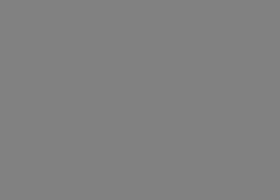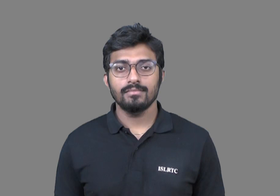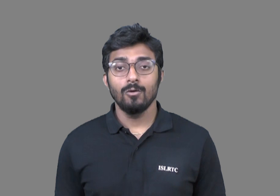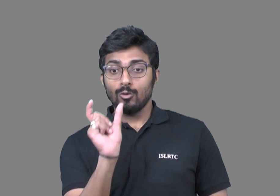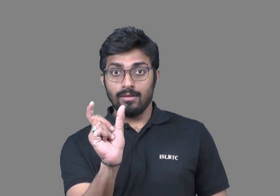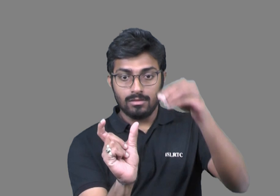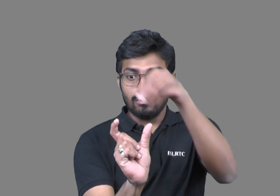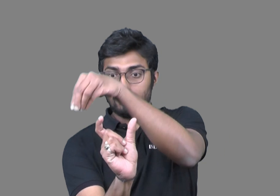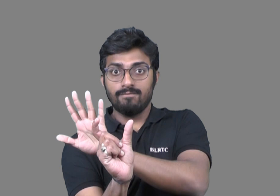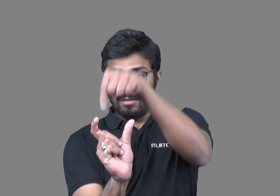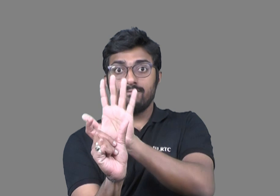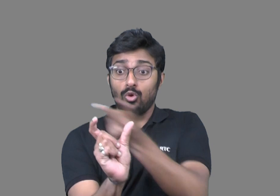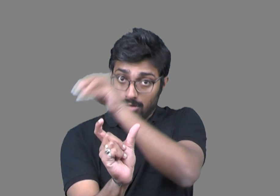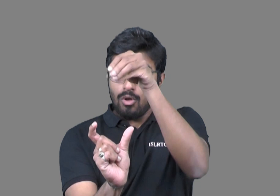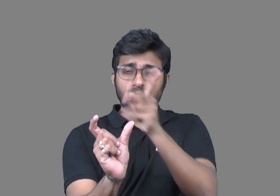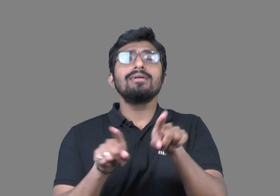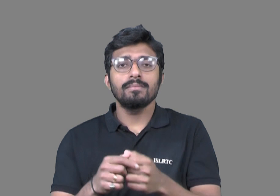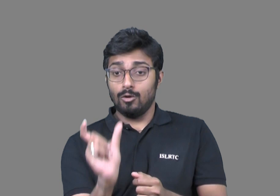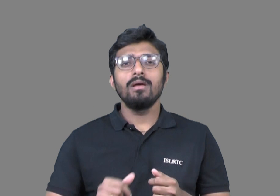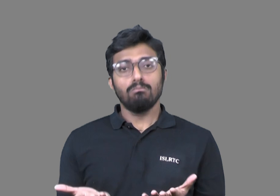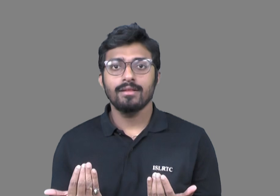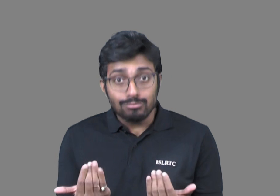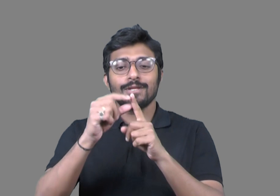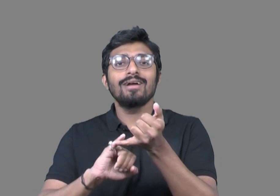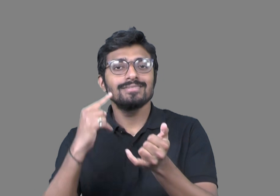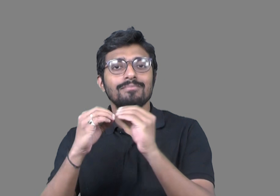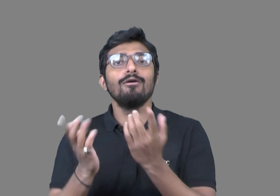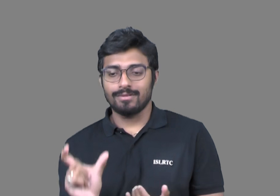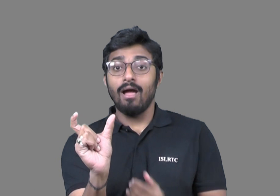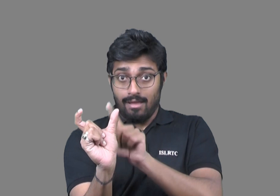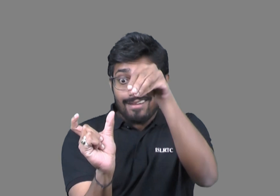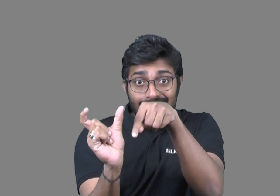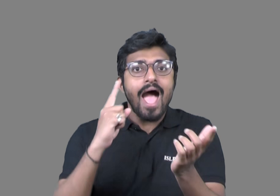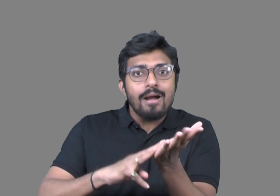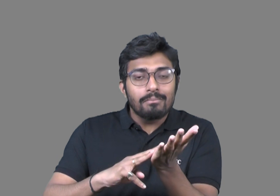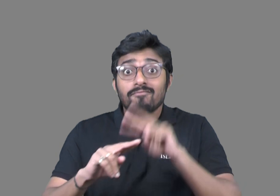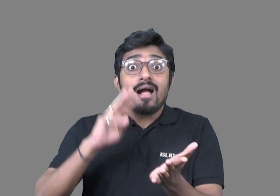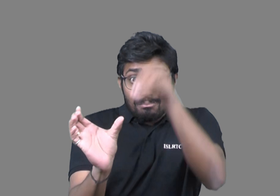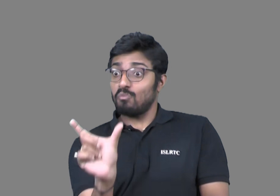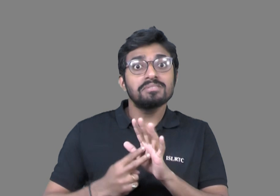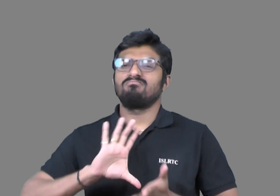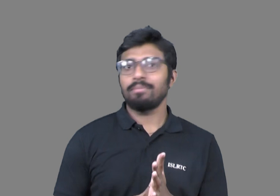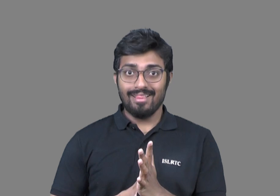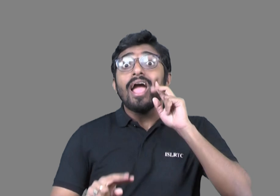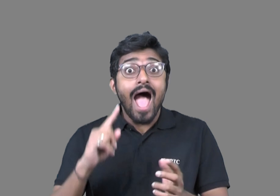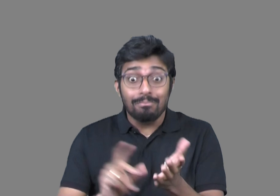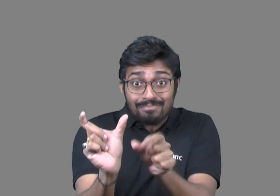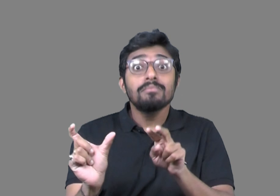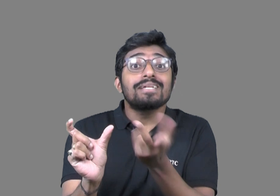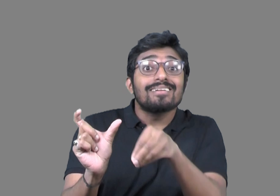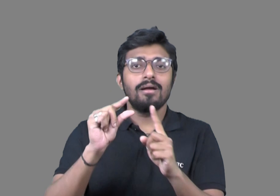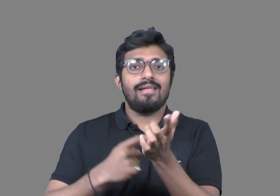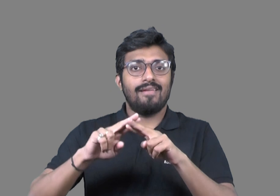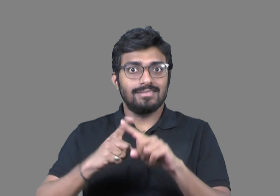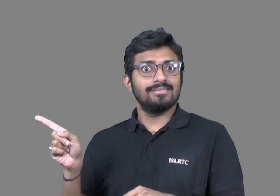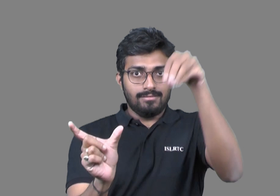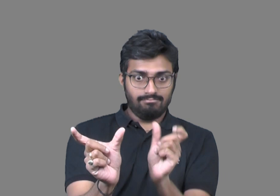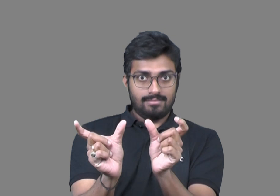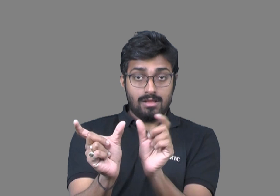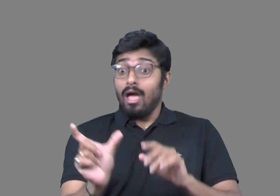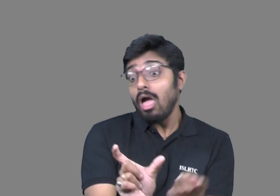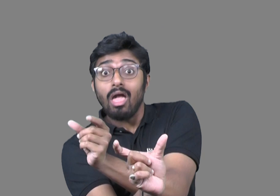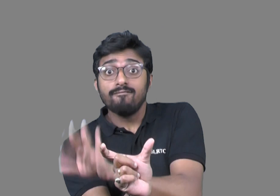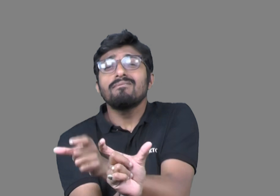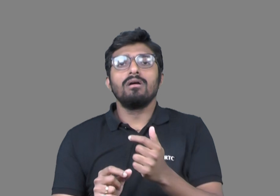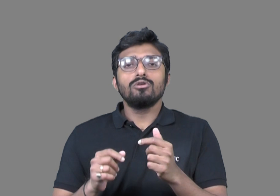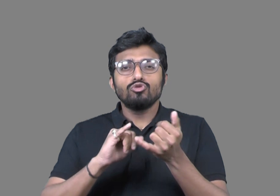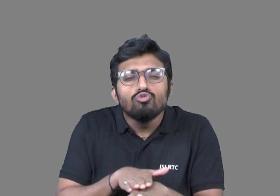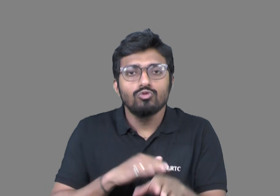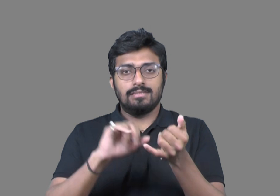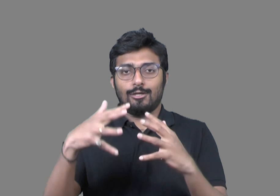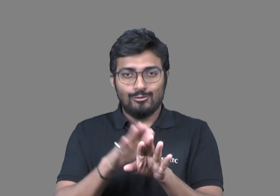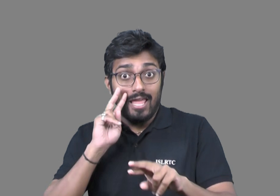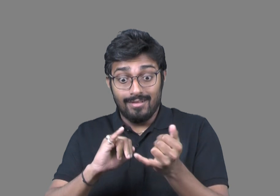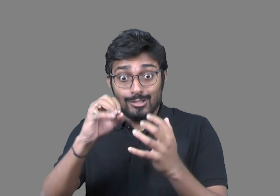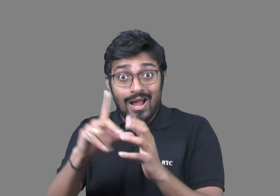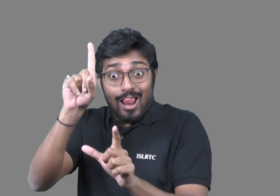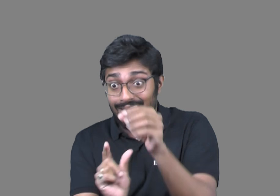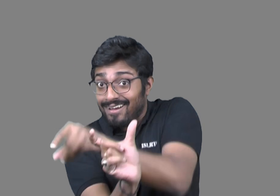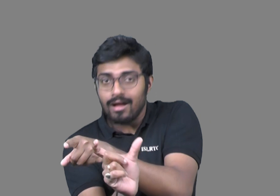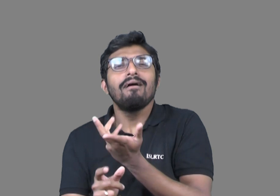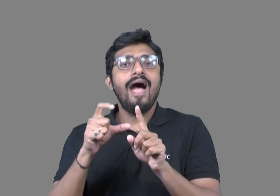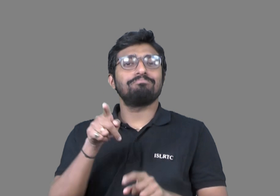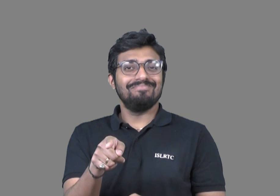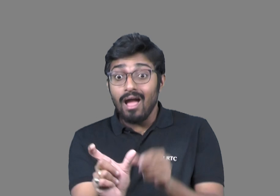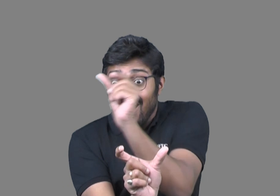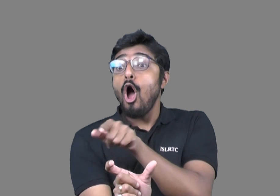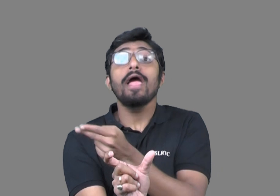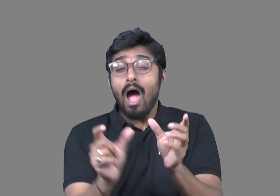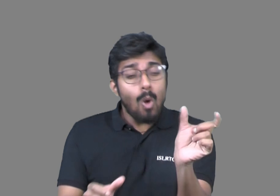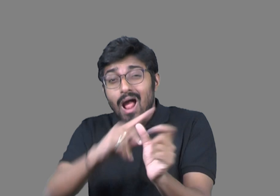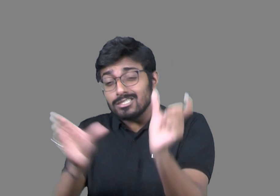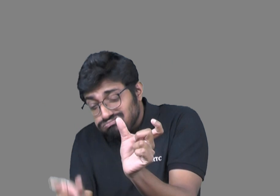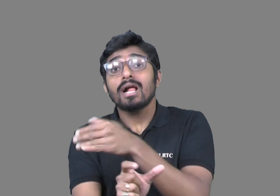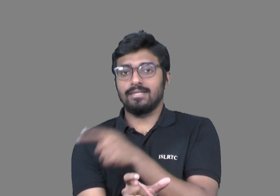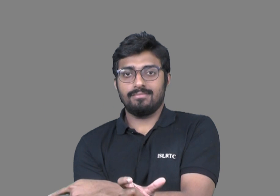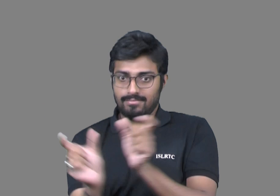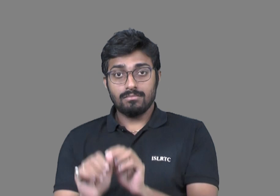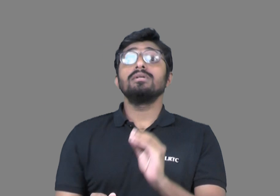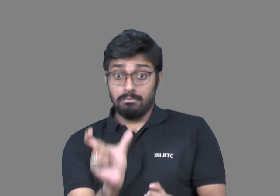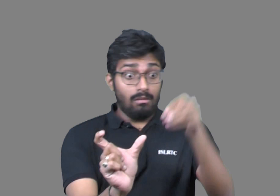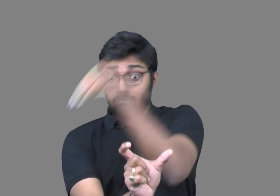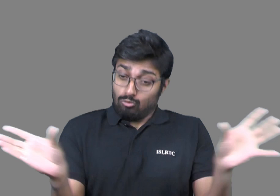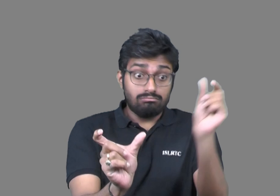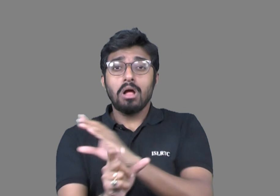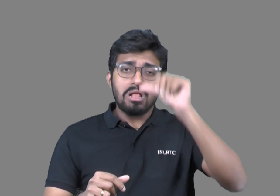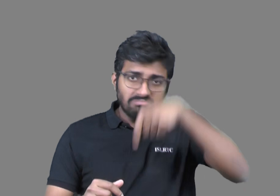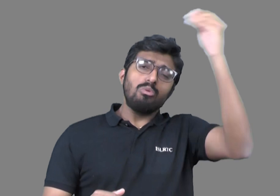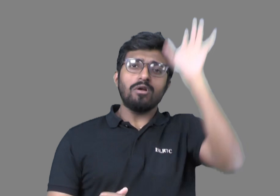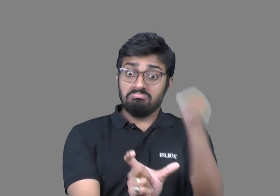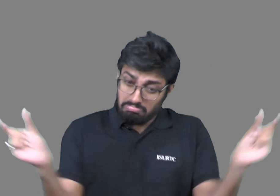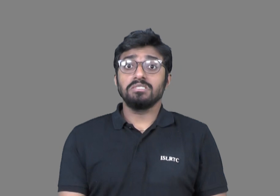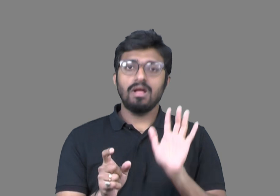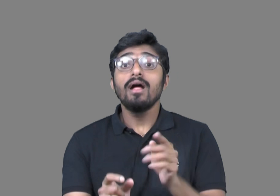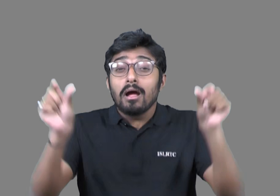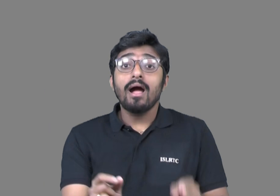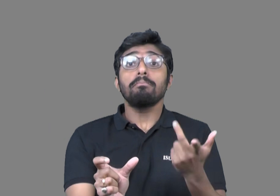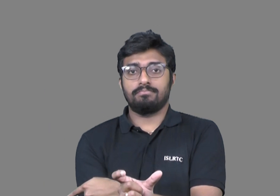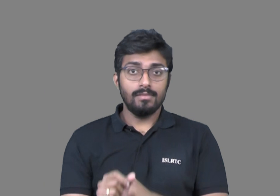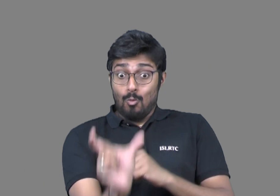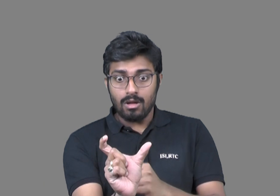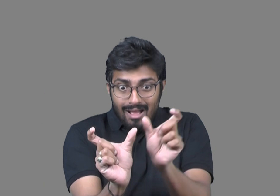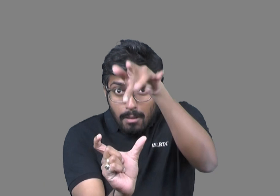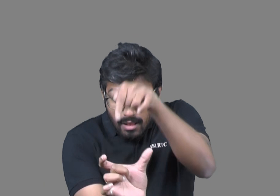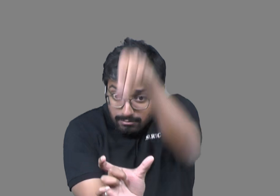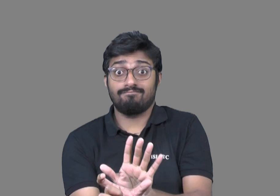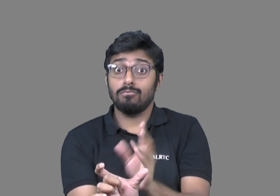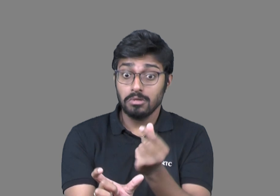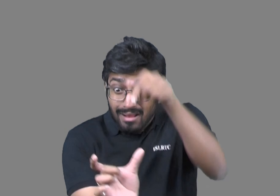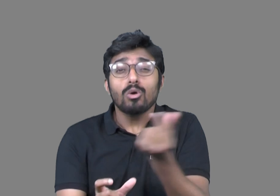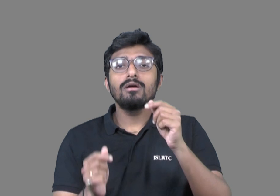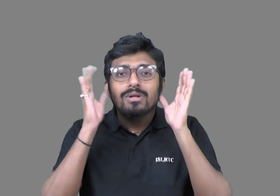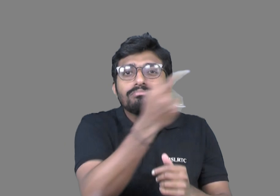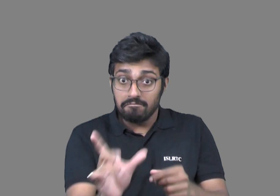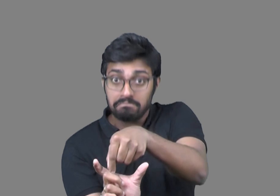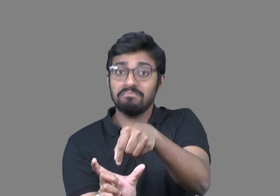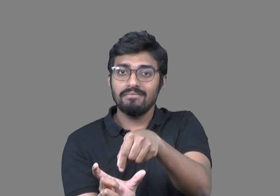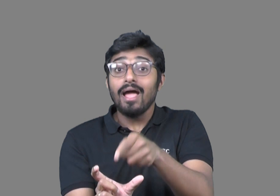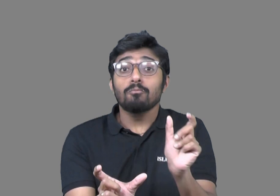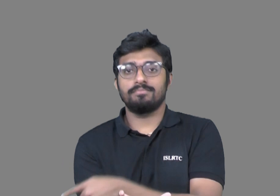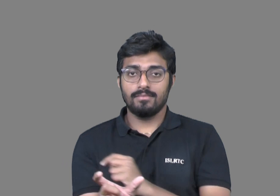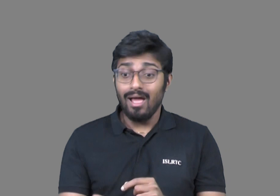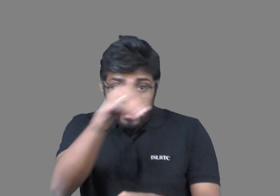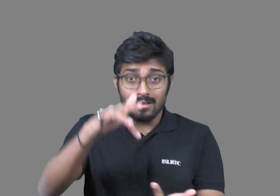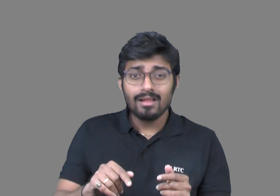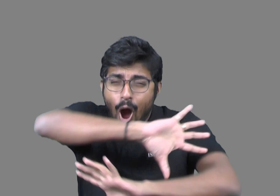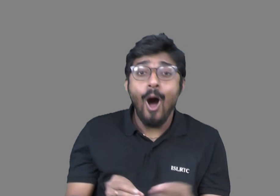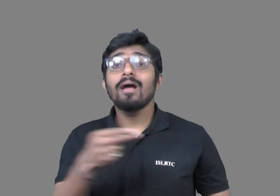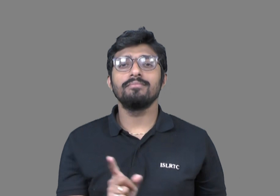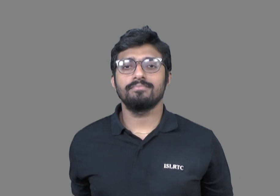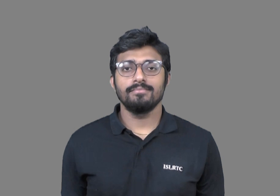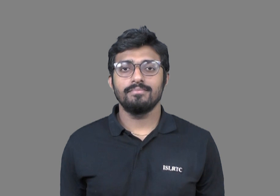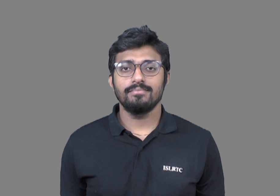Prefix Suffix Circumfix Infix Affix